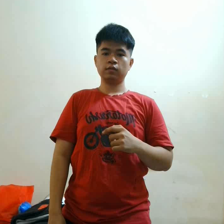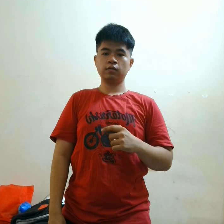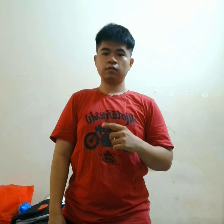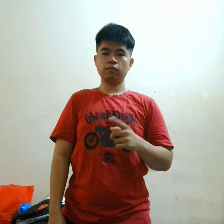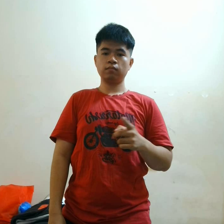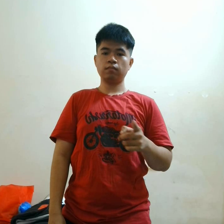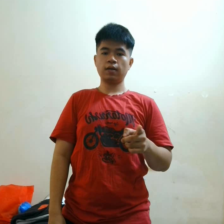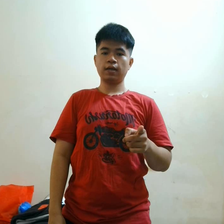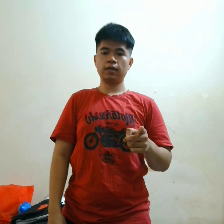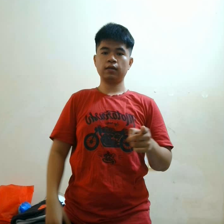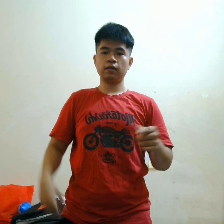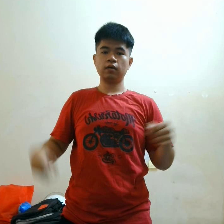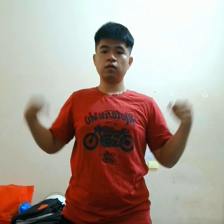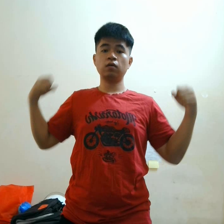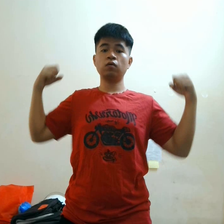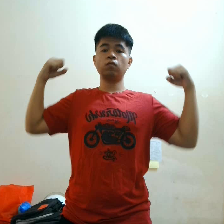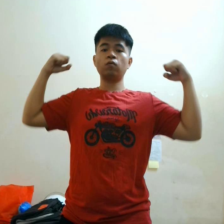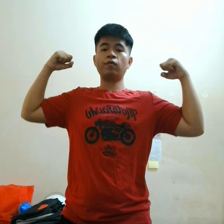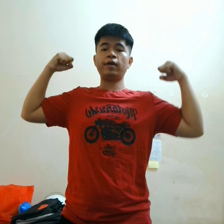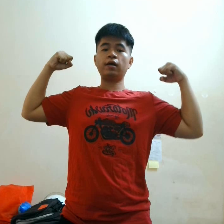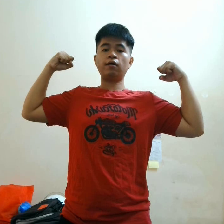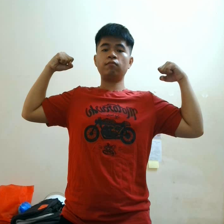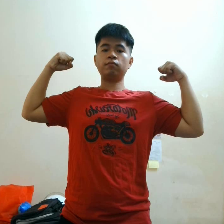ban khoe khong